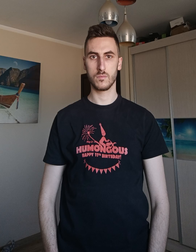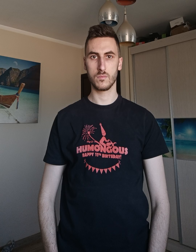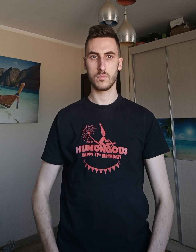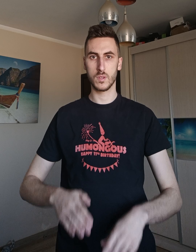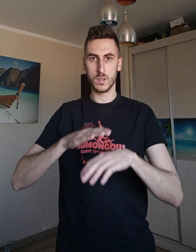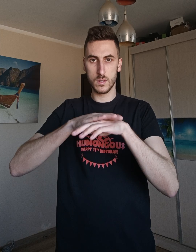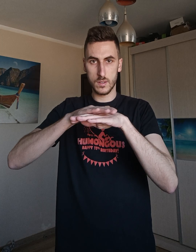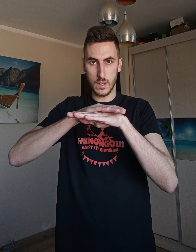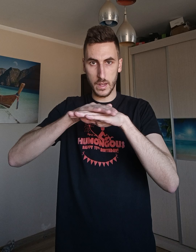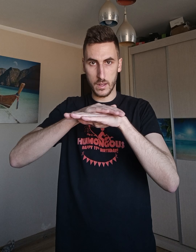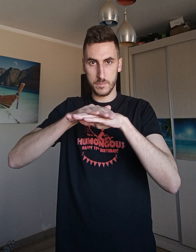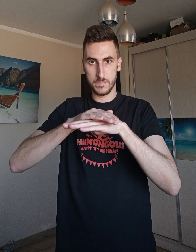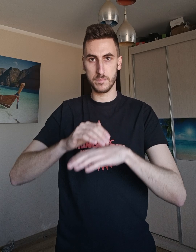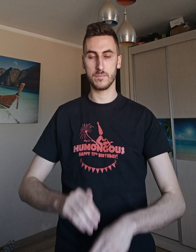סליחה